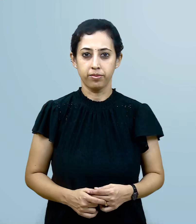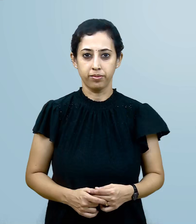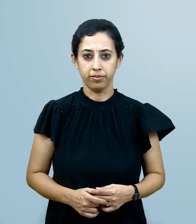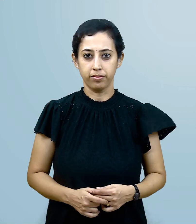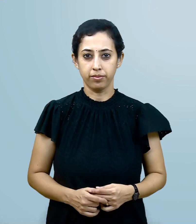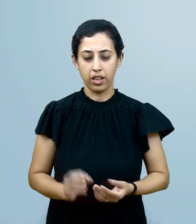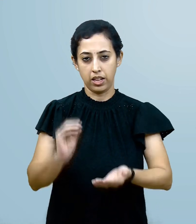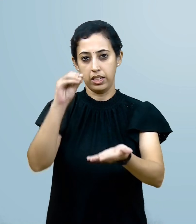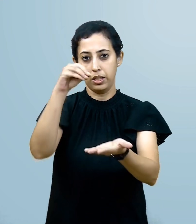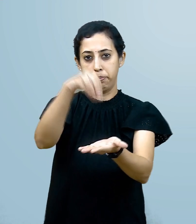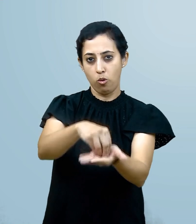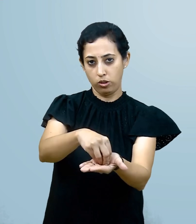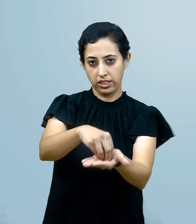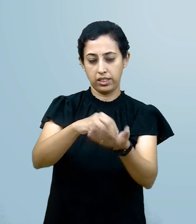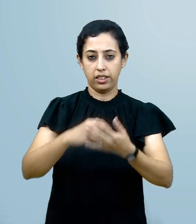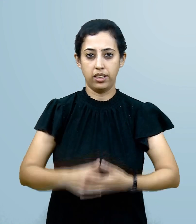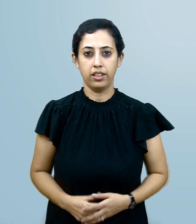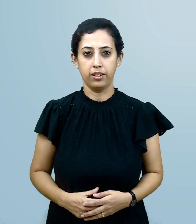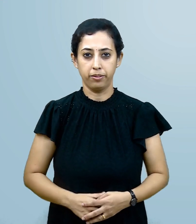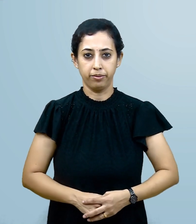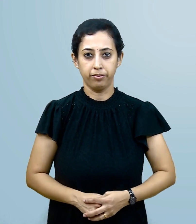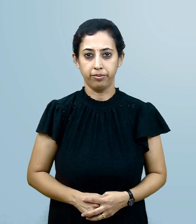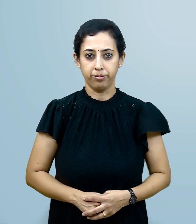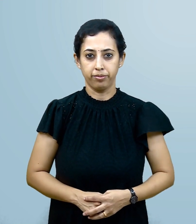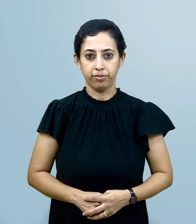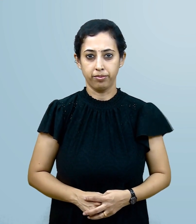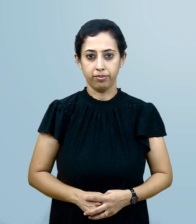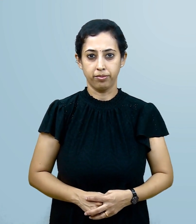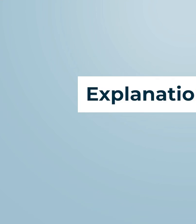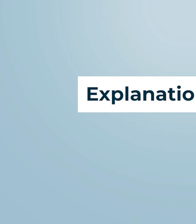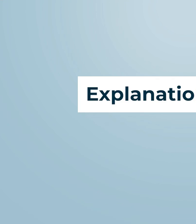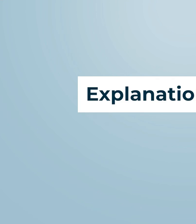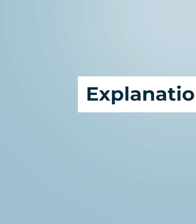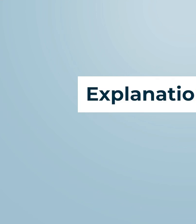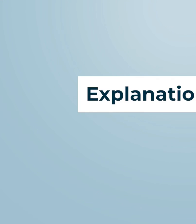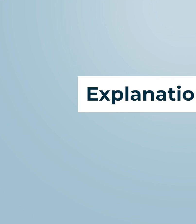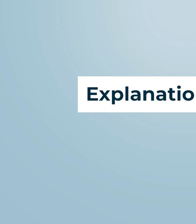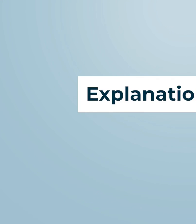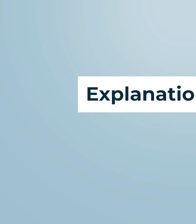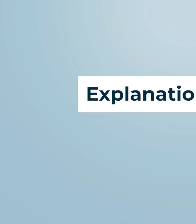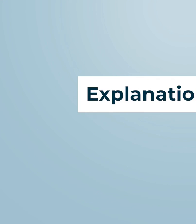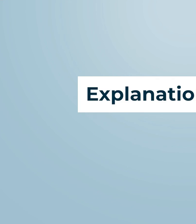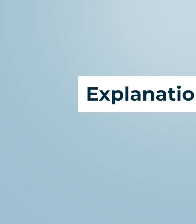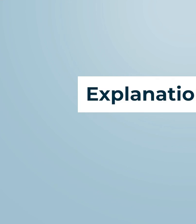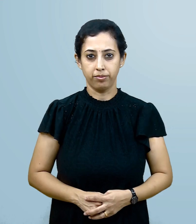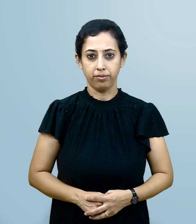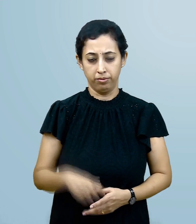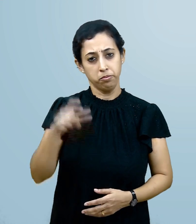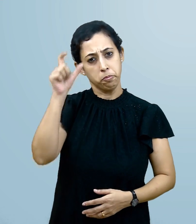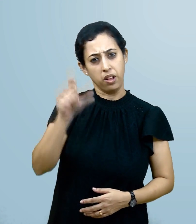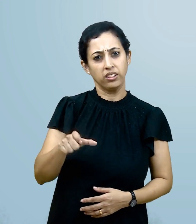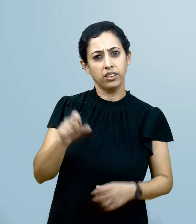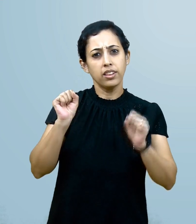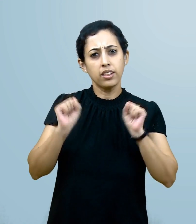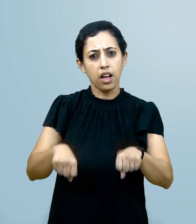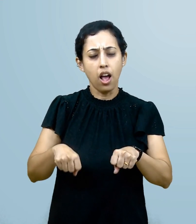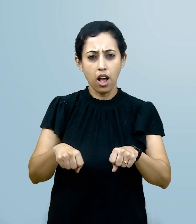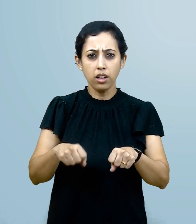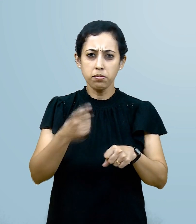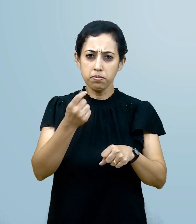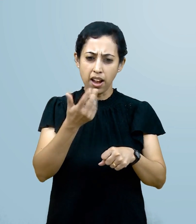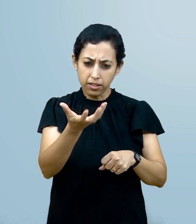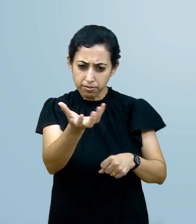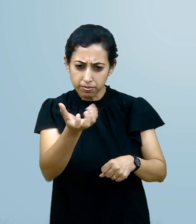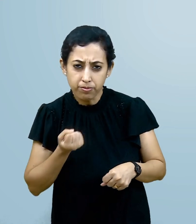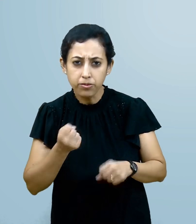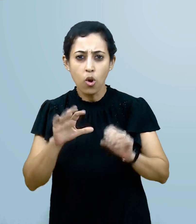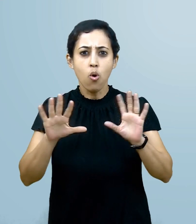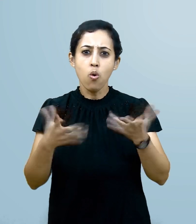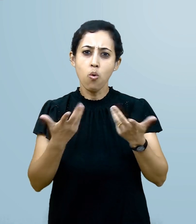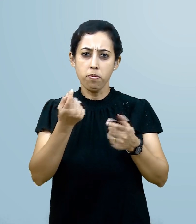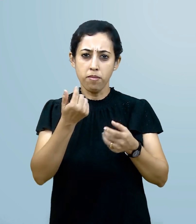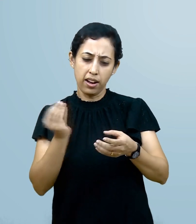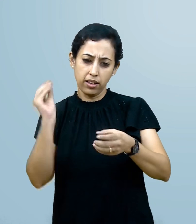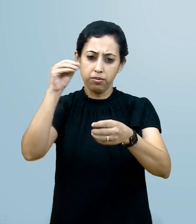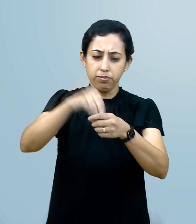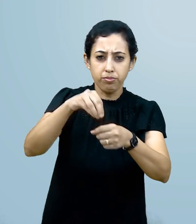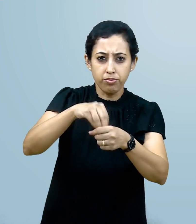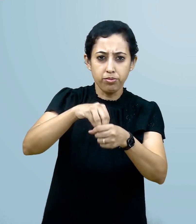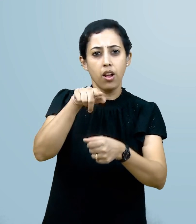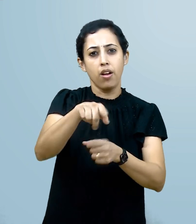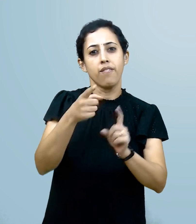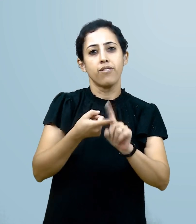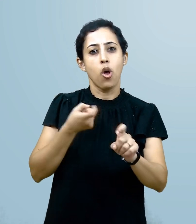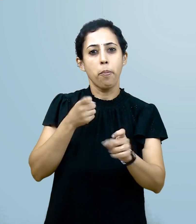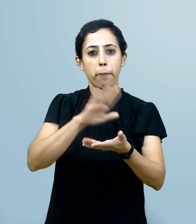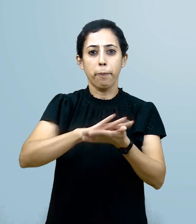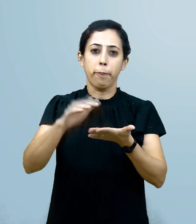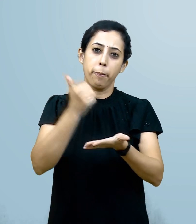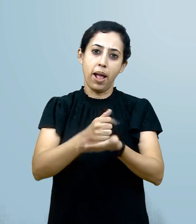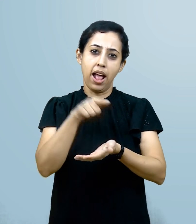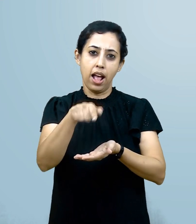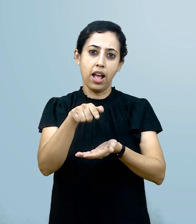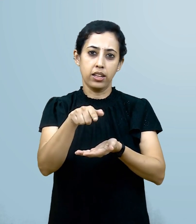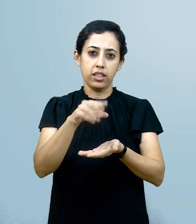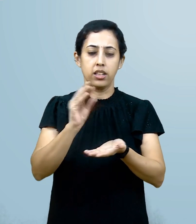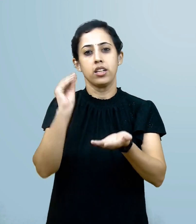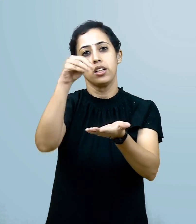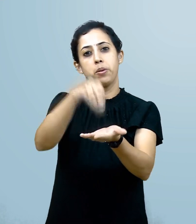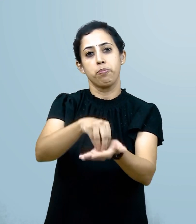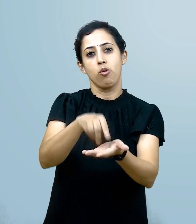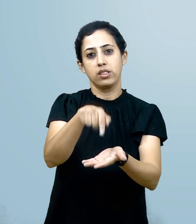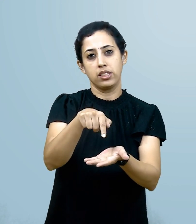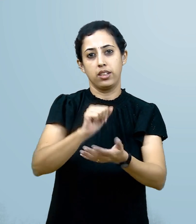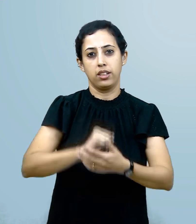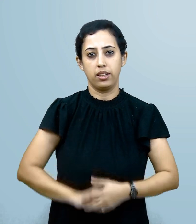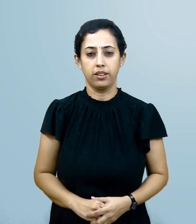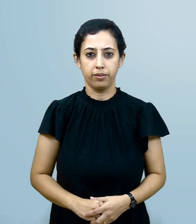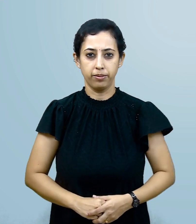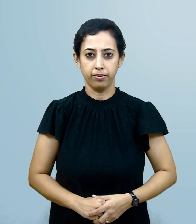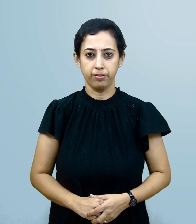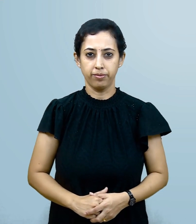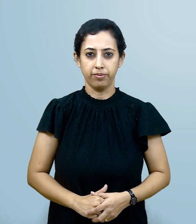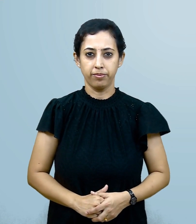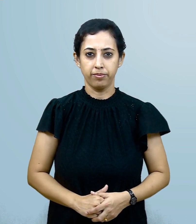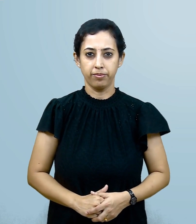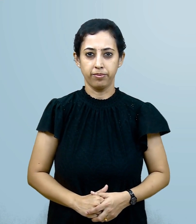Deposit (Financial Term)